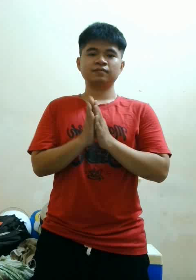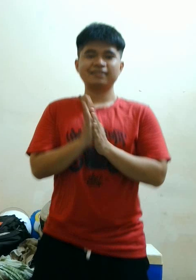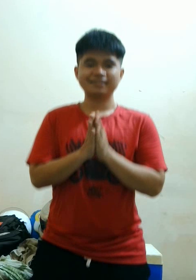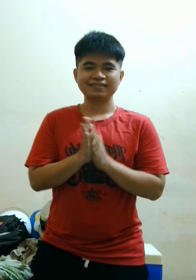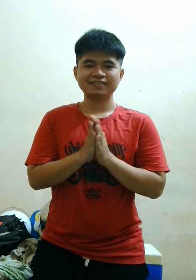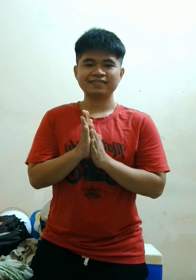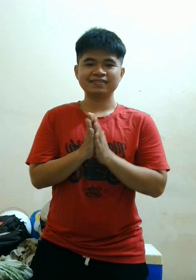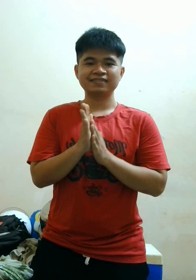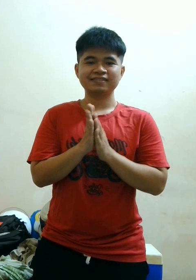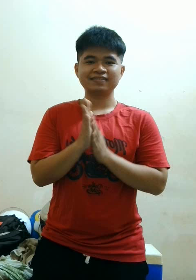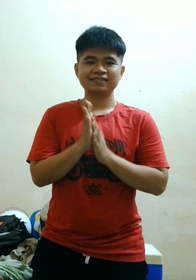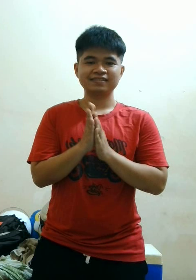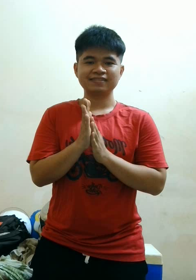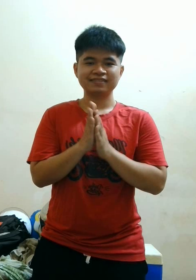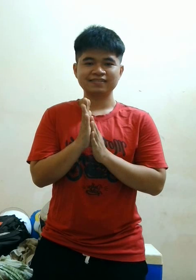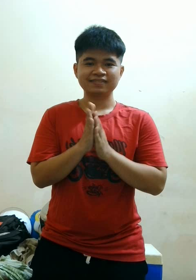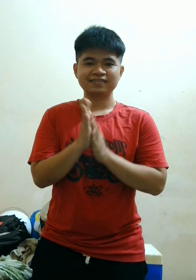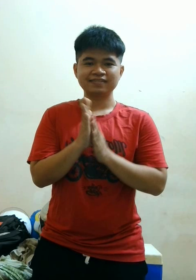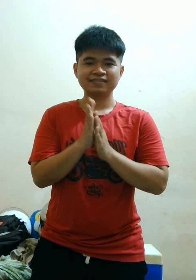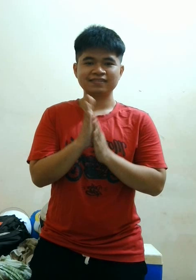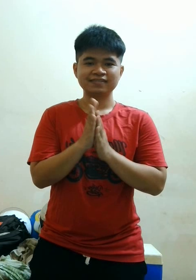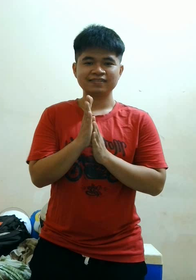hung thu